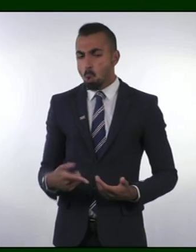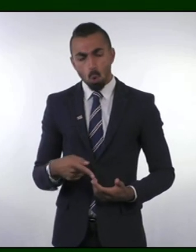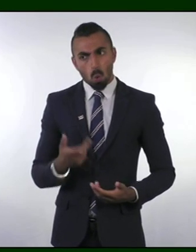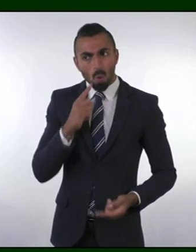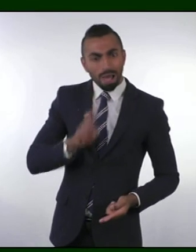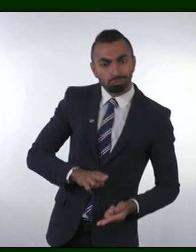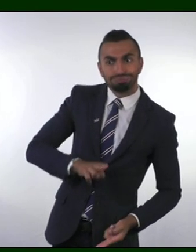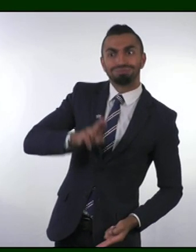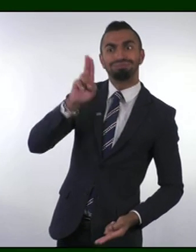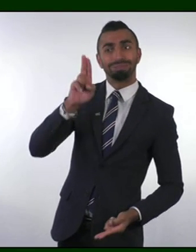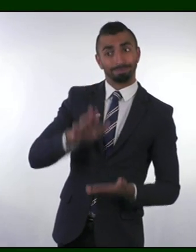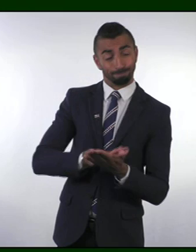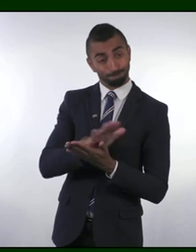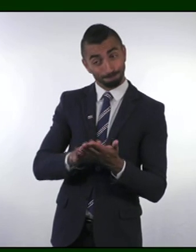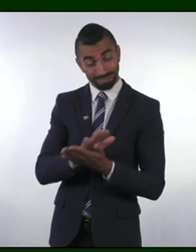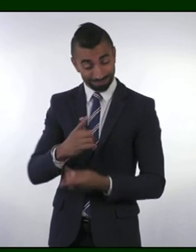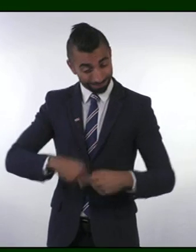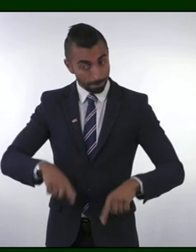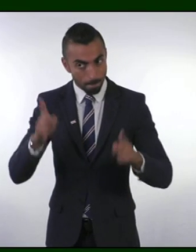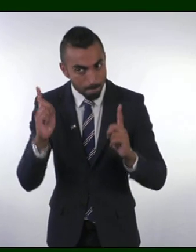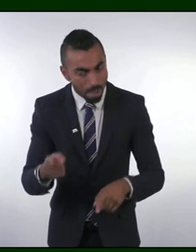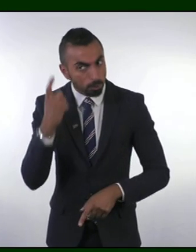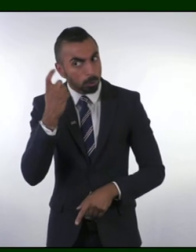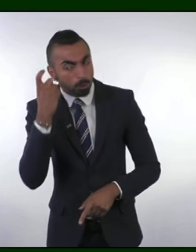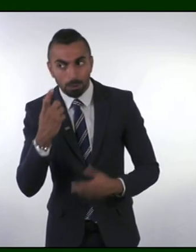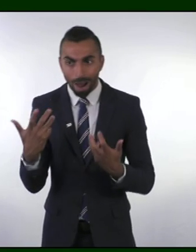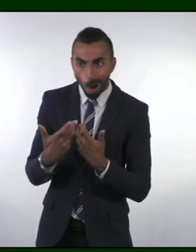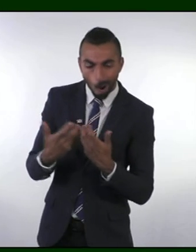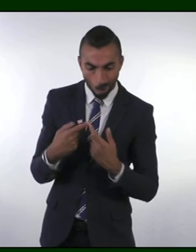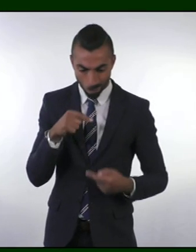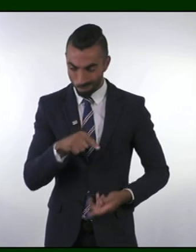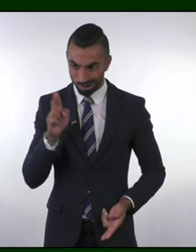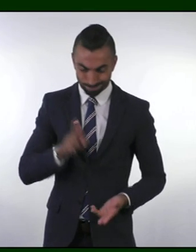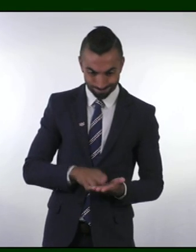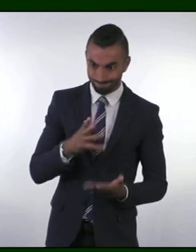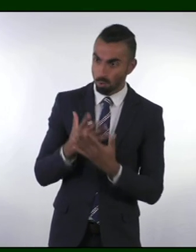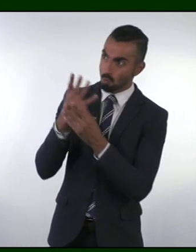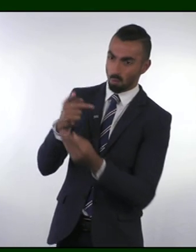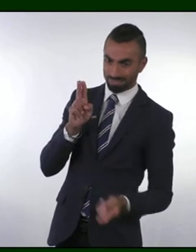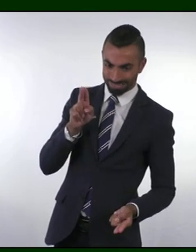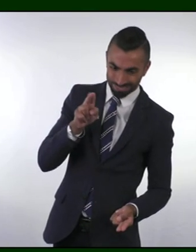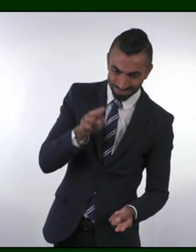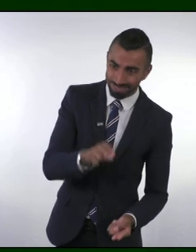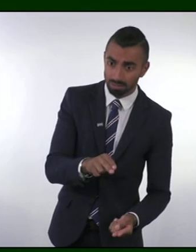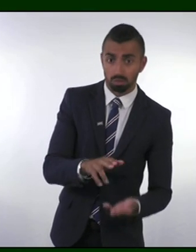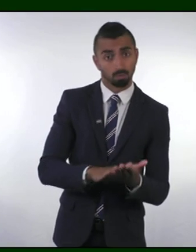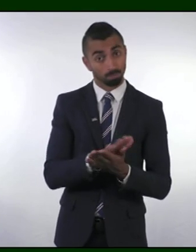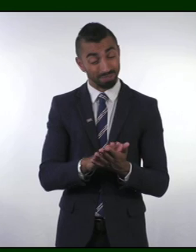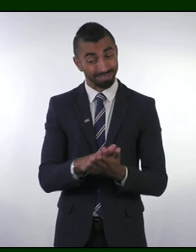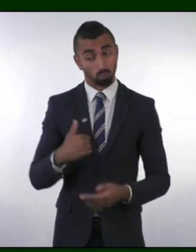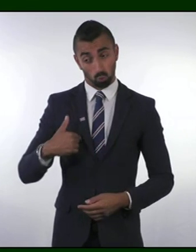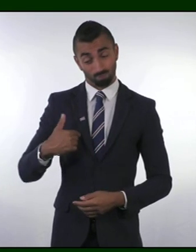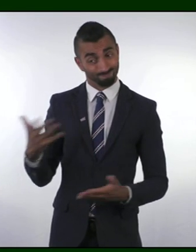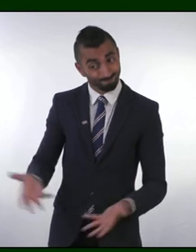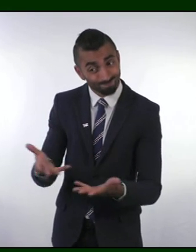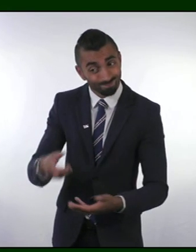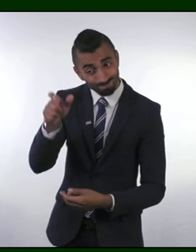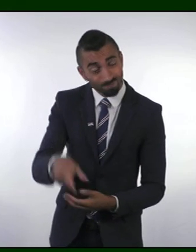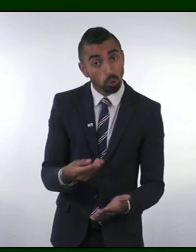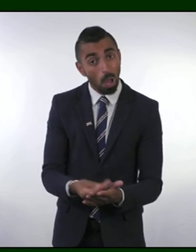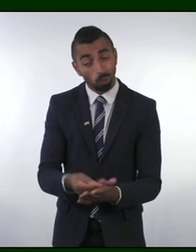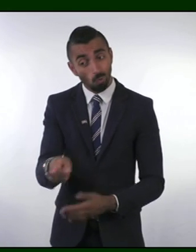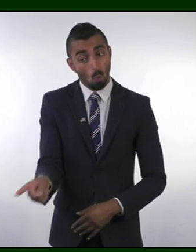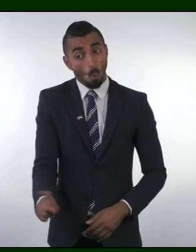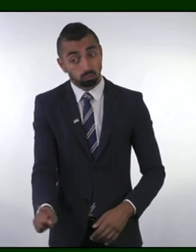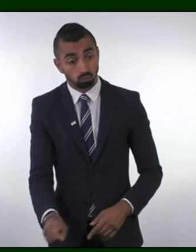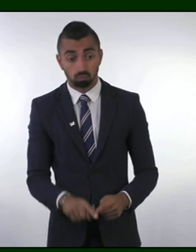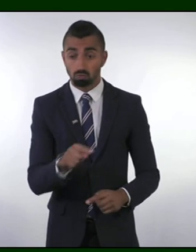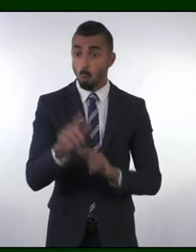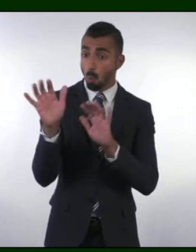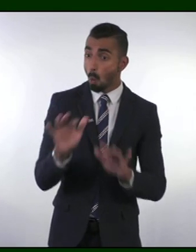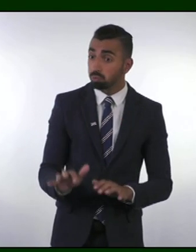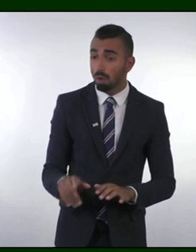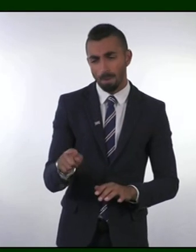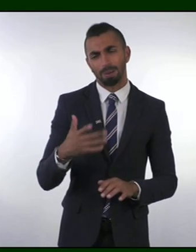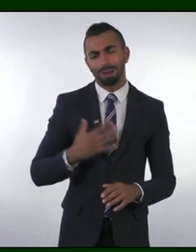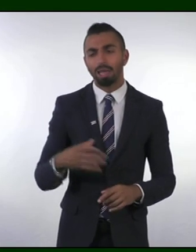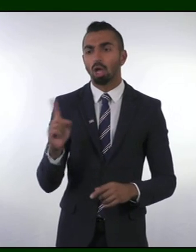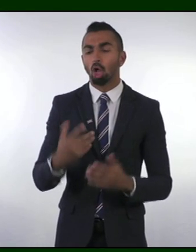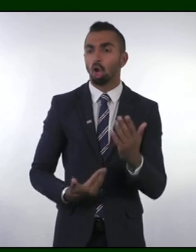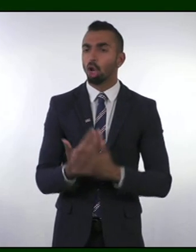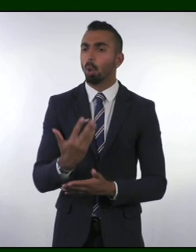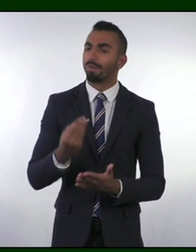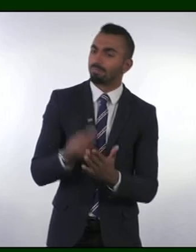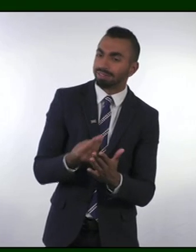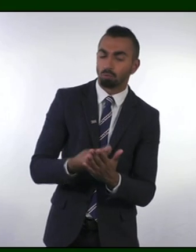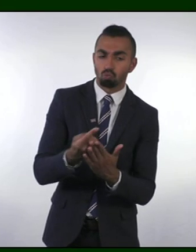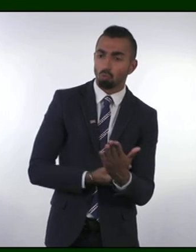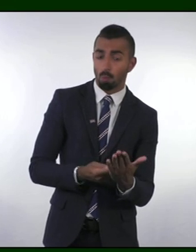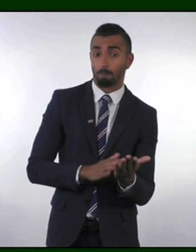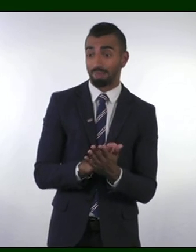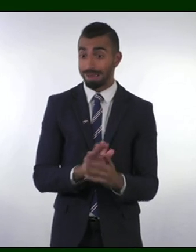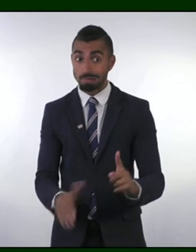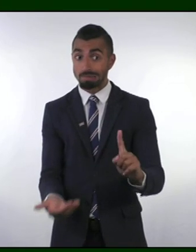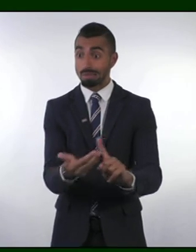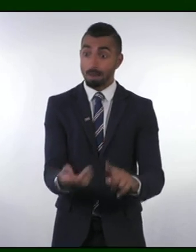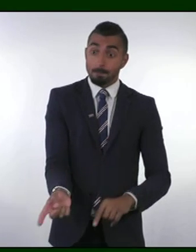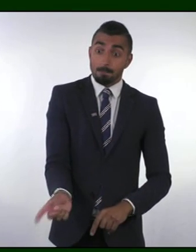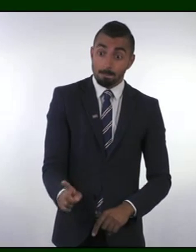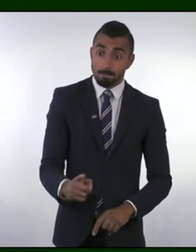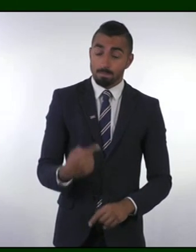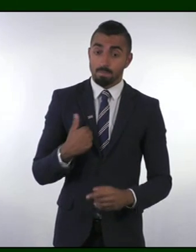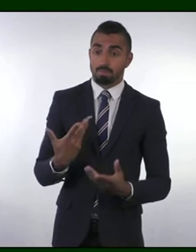So may I encourage him to set out new fiscal rules in his autumn Budget with the aim of getting our national debt down as a proportion of our national income by the end of this Parliament?